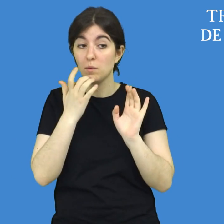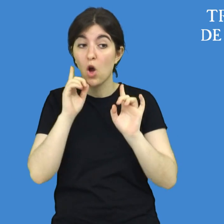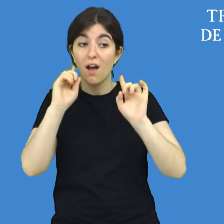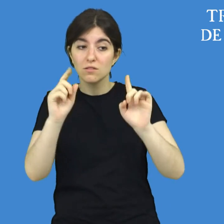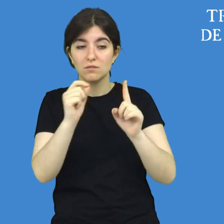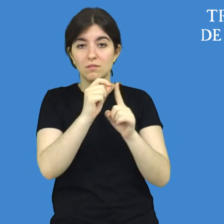caso